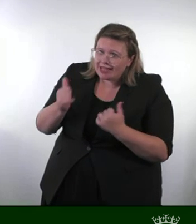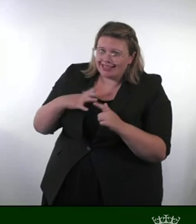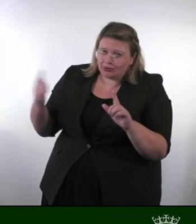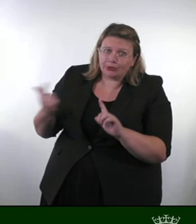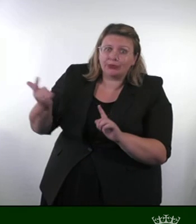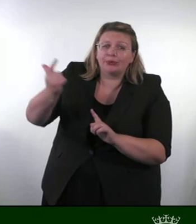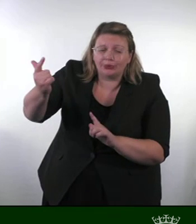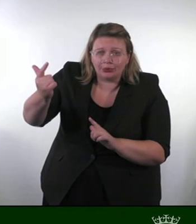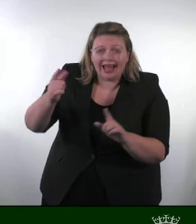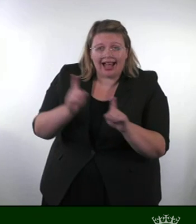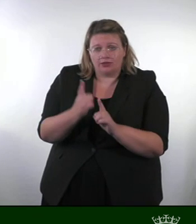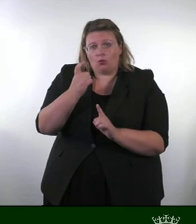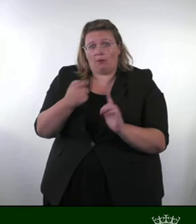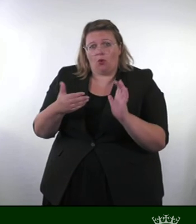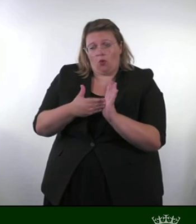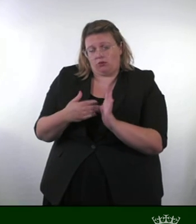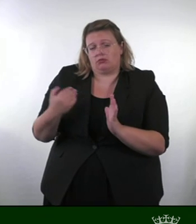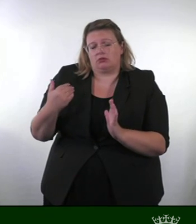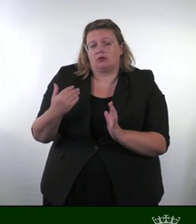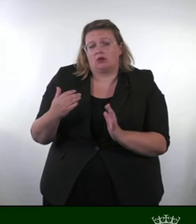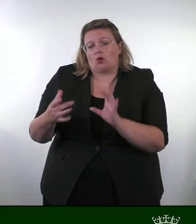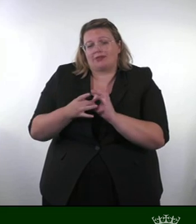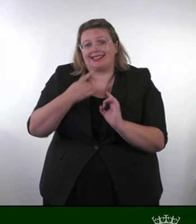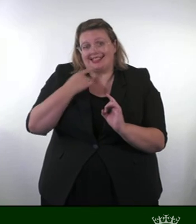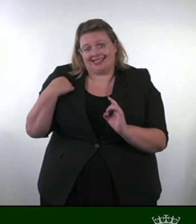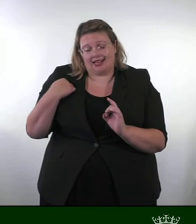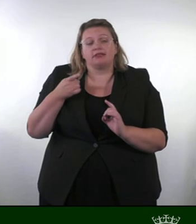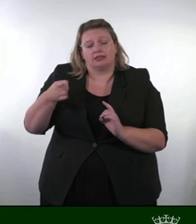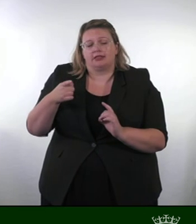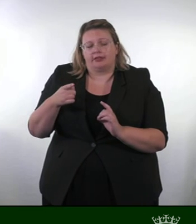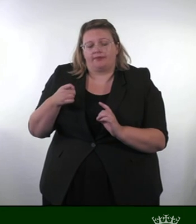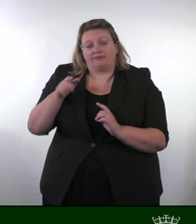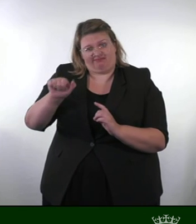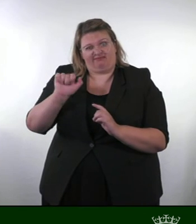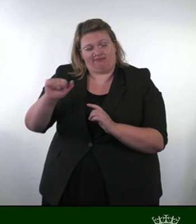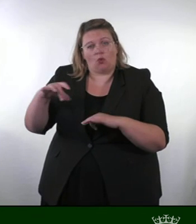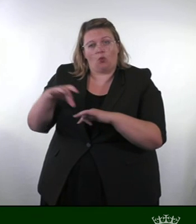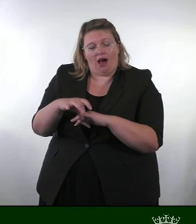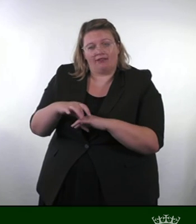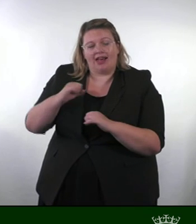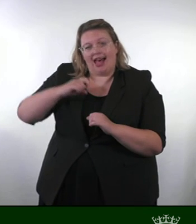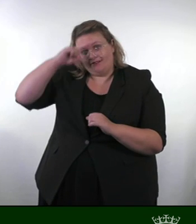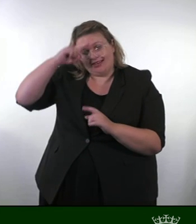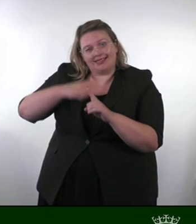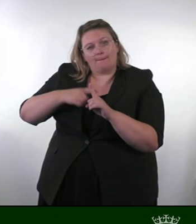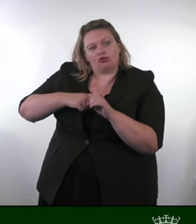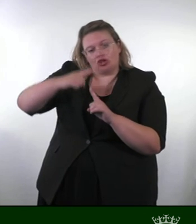Somebody contacted me yesterday and said: “My wife has a temperature and they said we needed to isolate and get a test done.